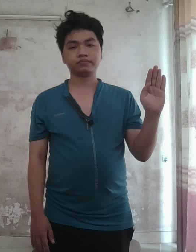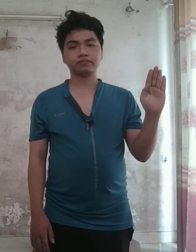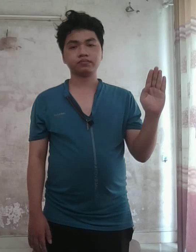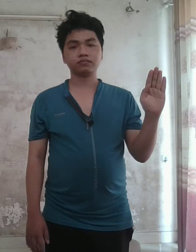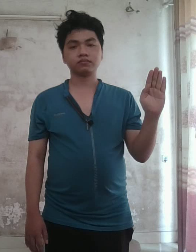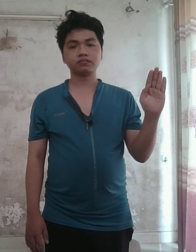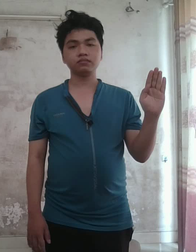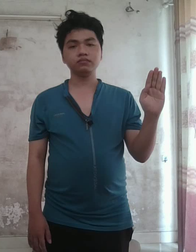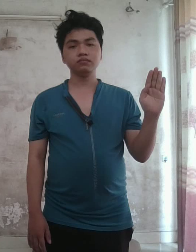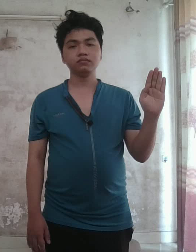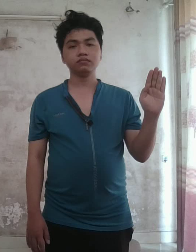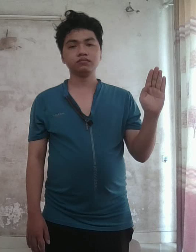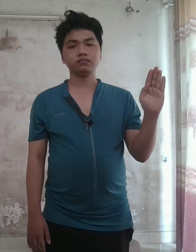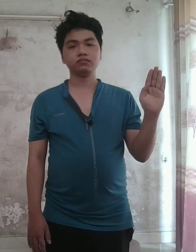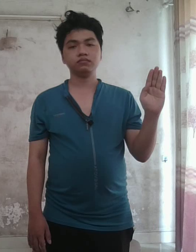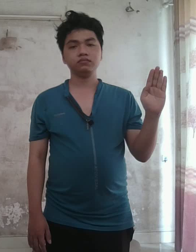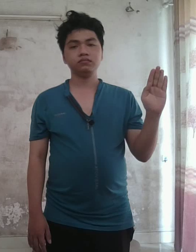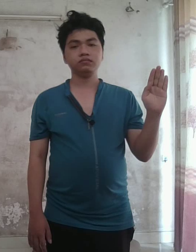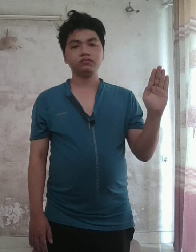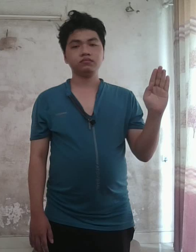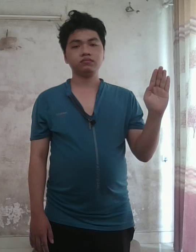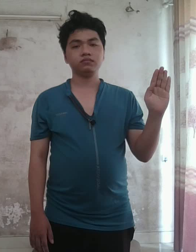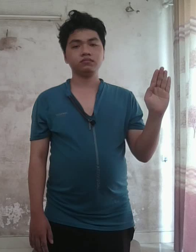b